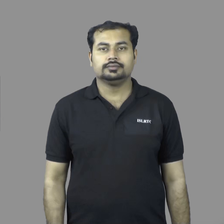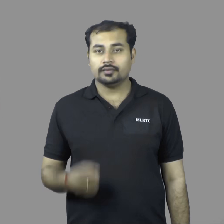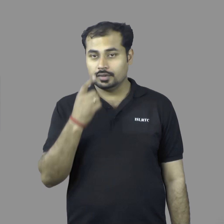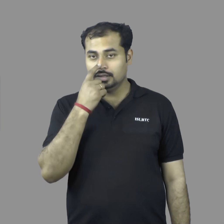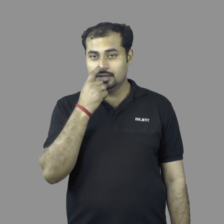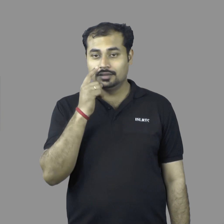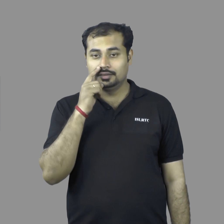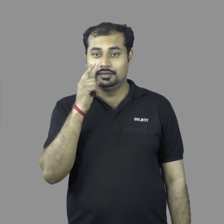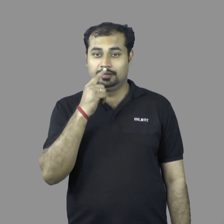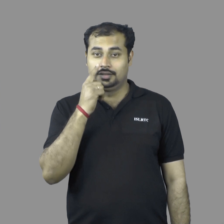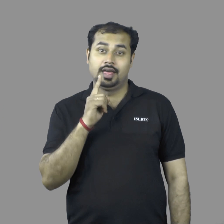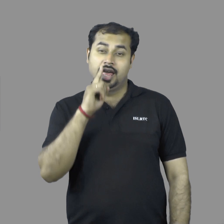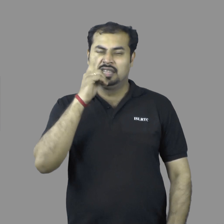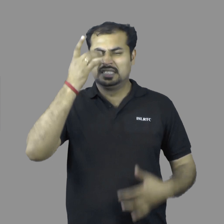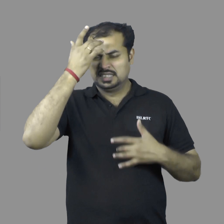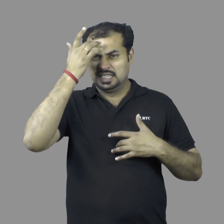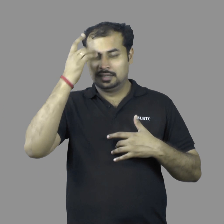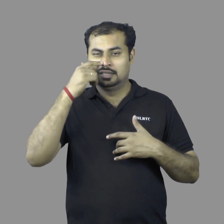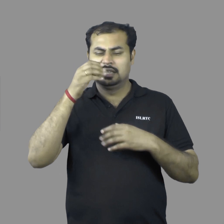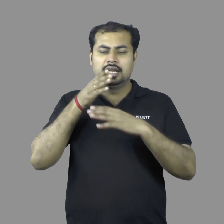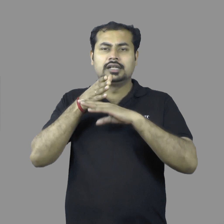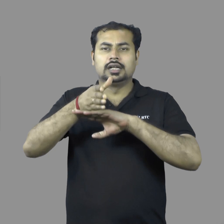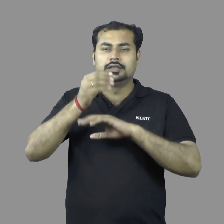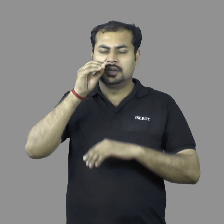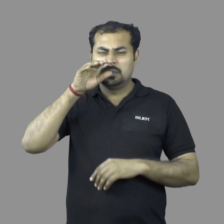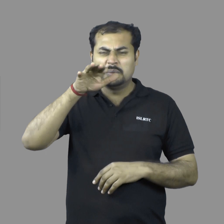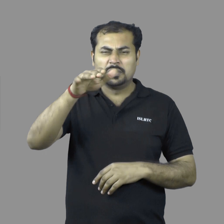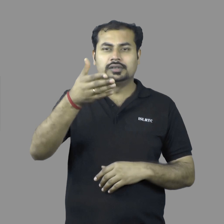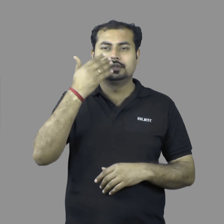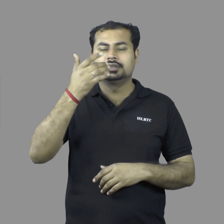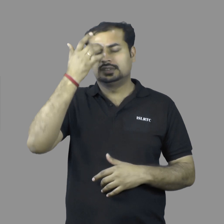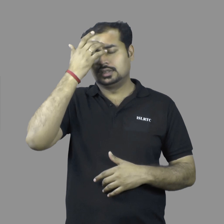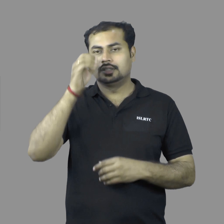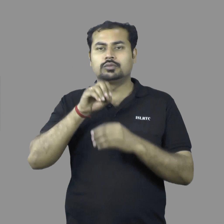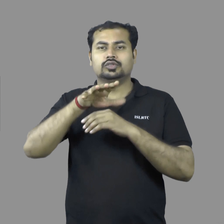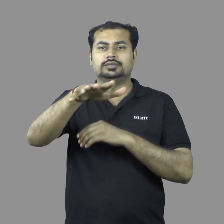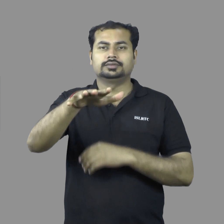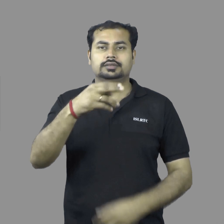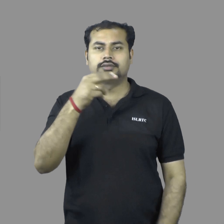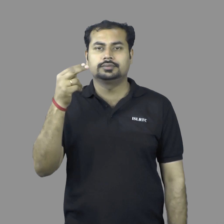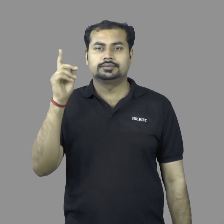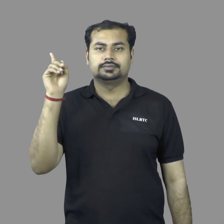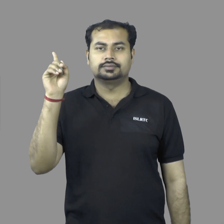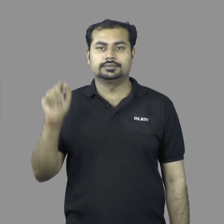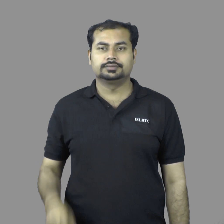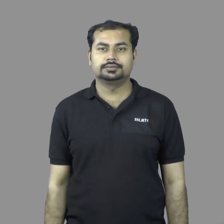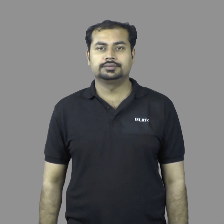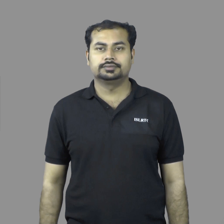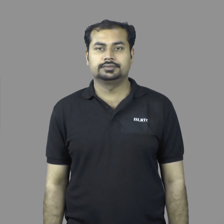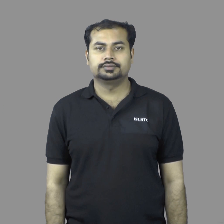Sinusitis